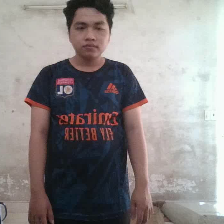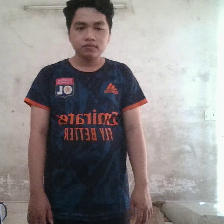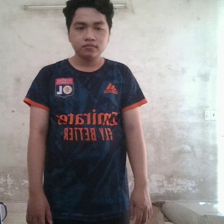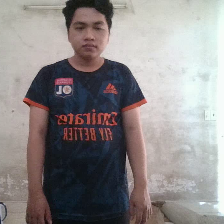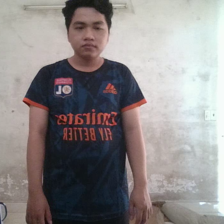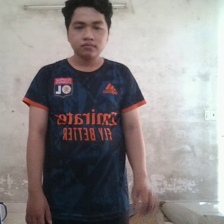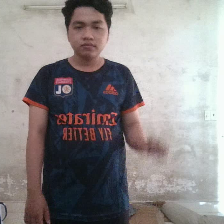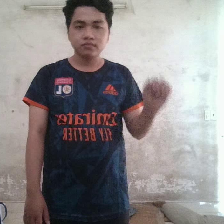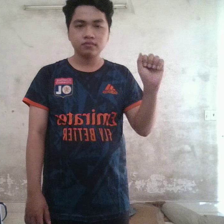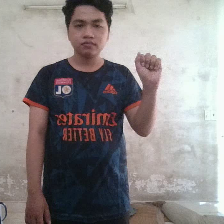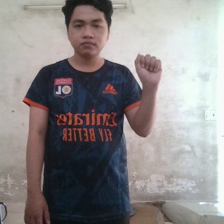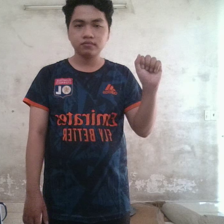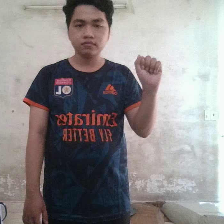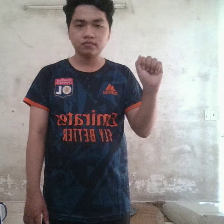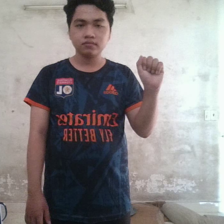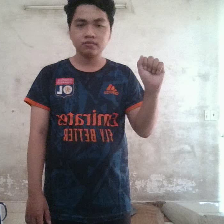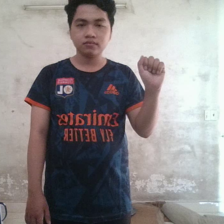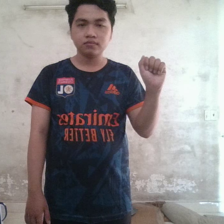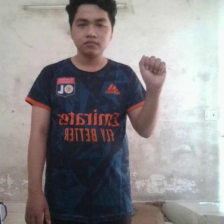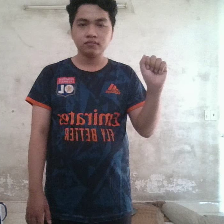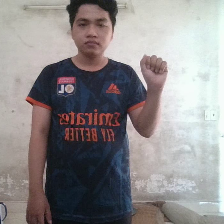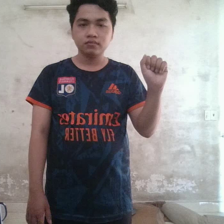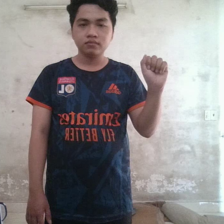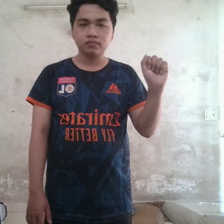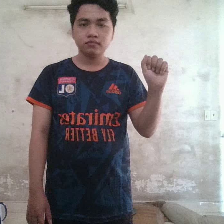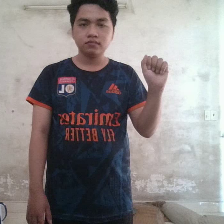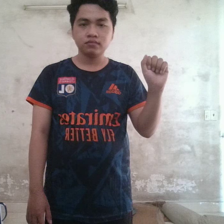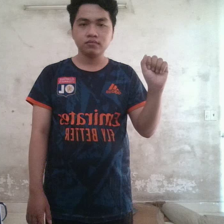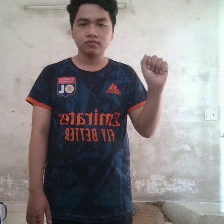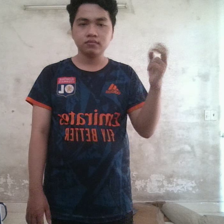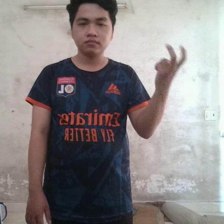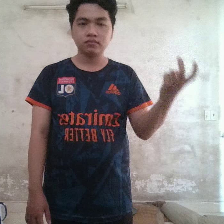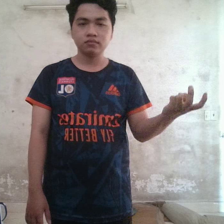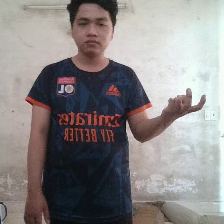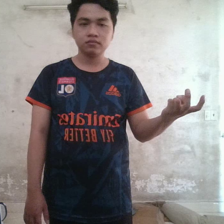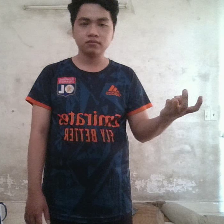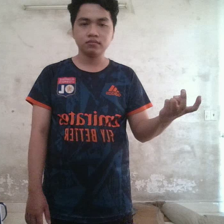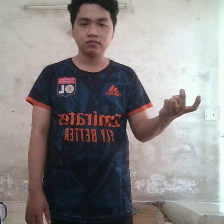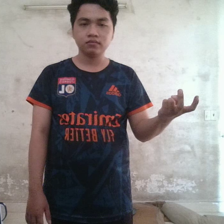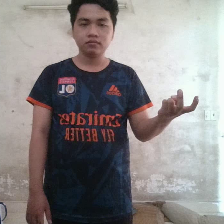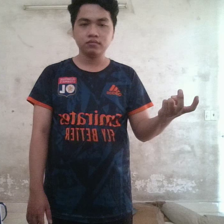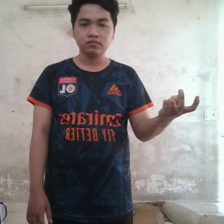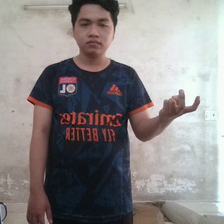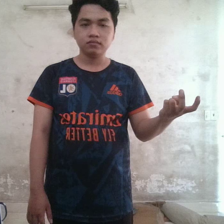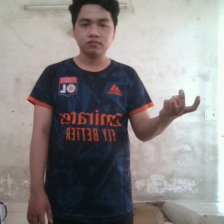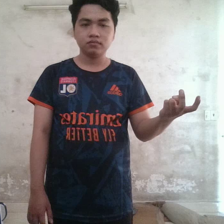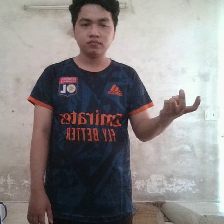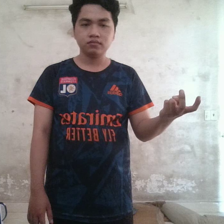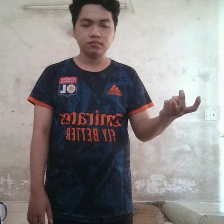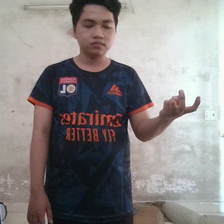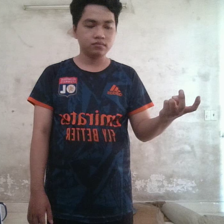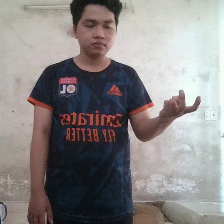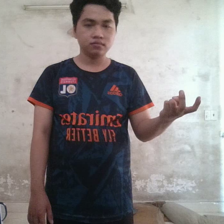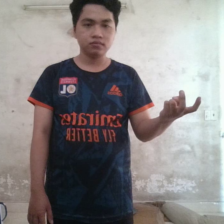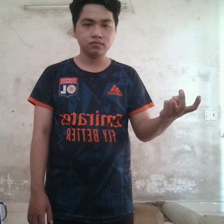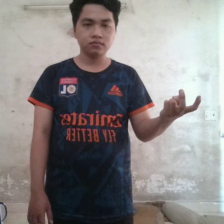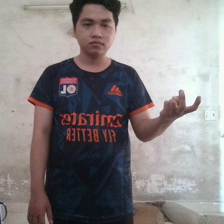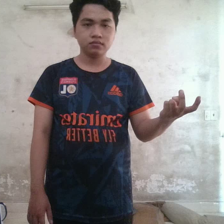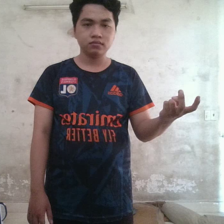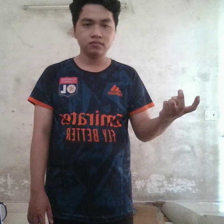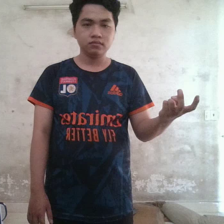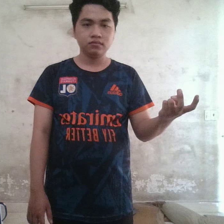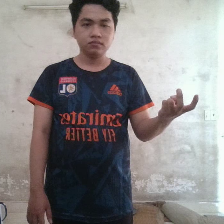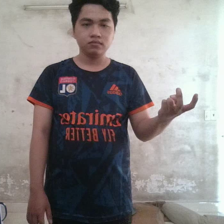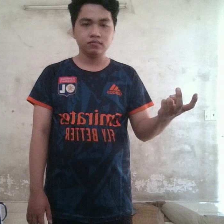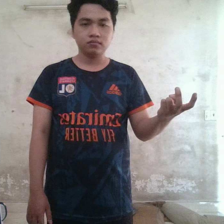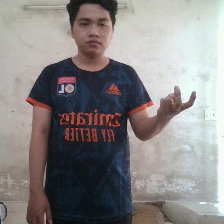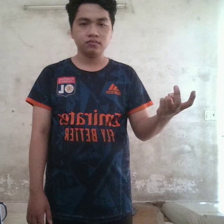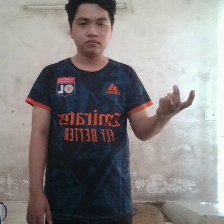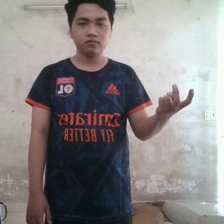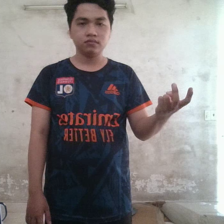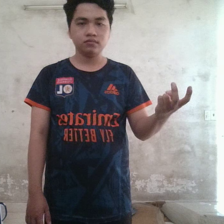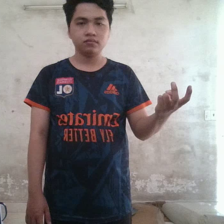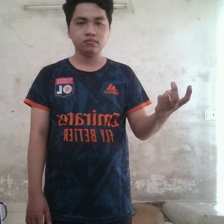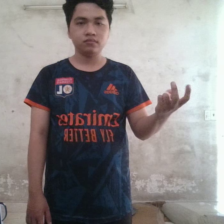ă